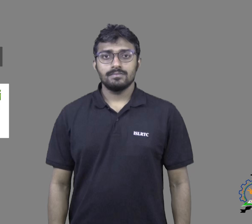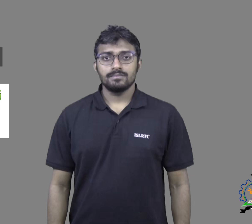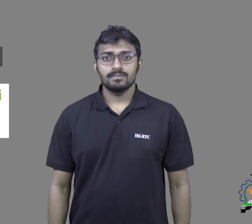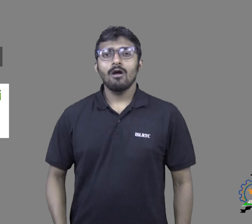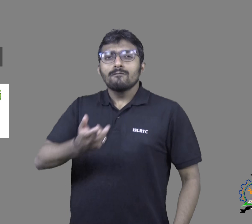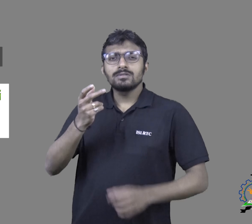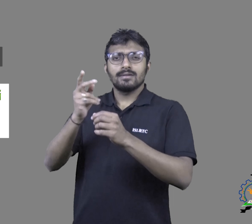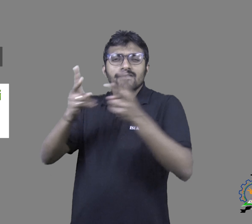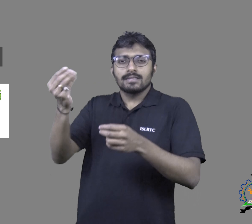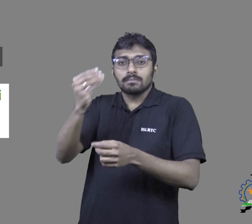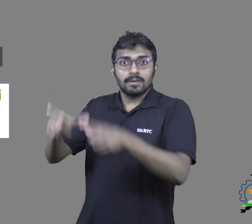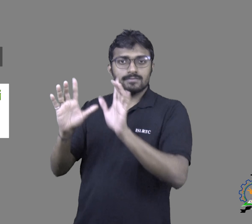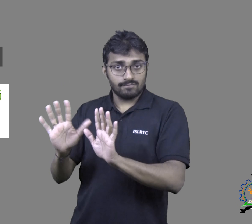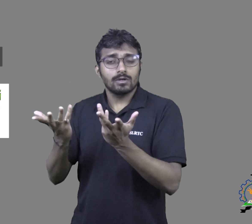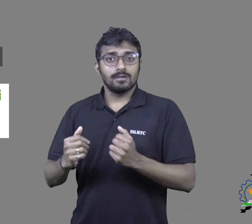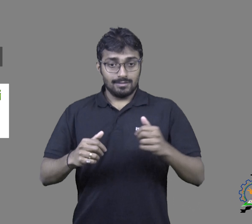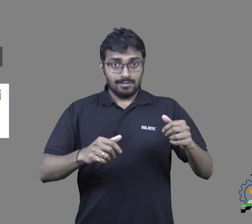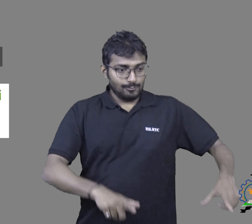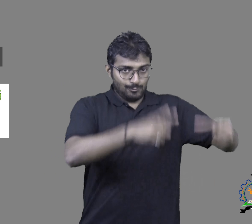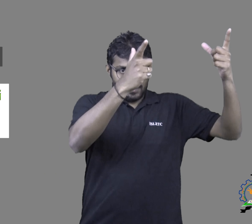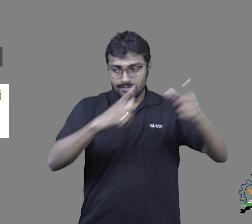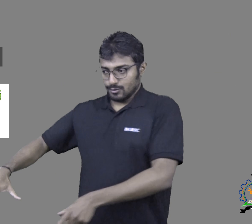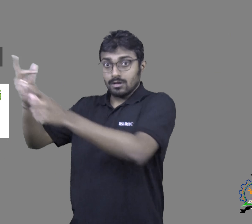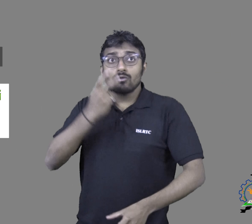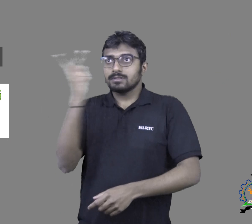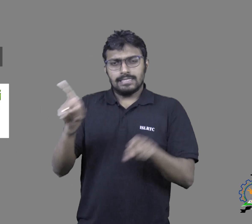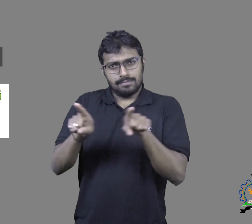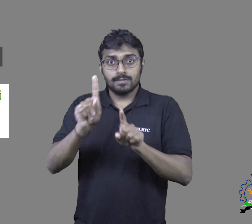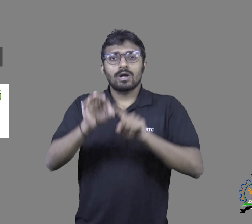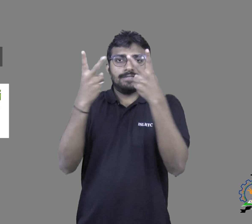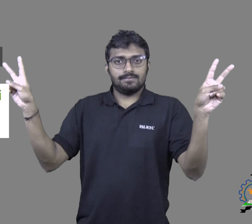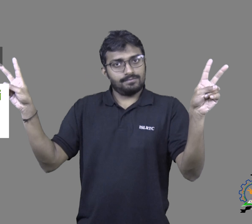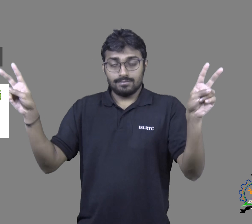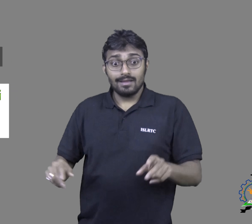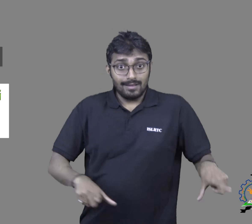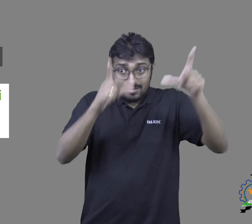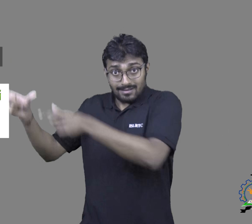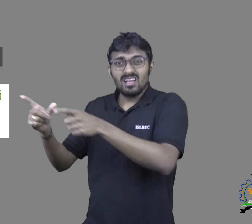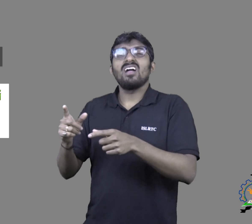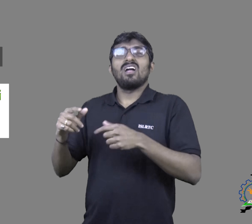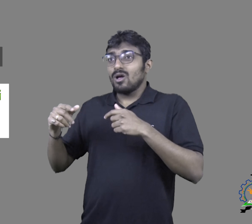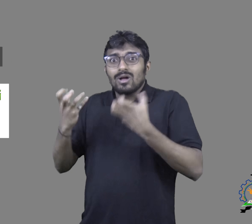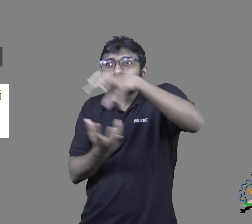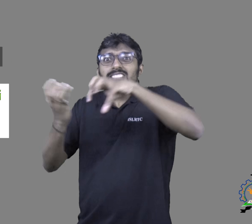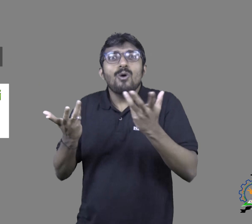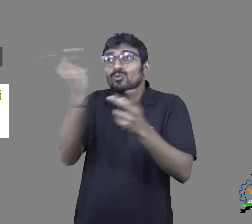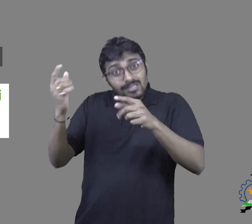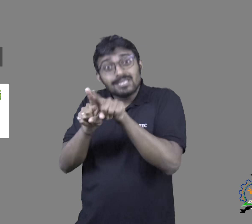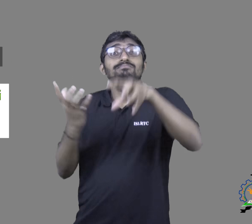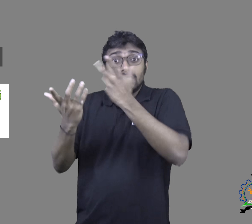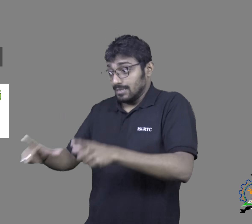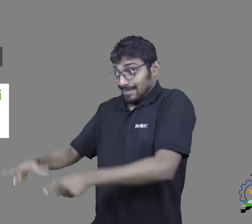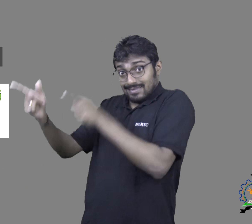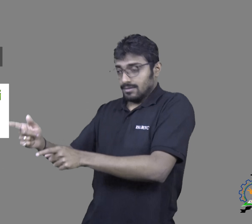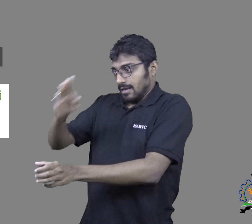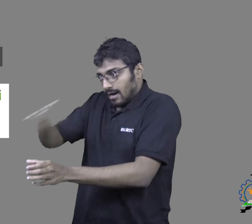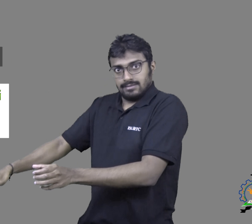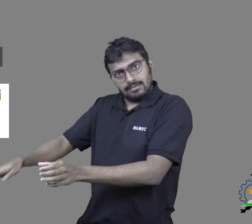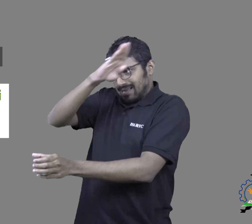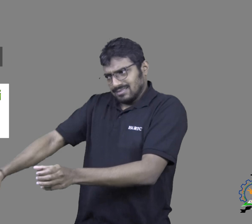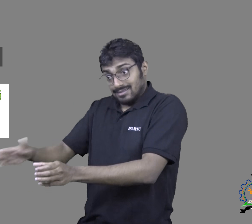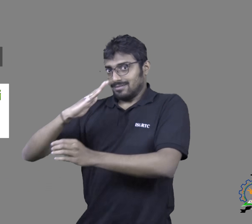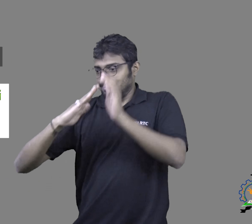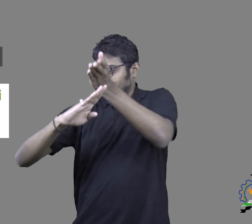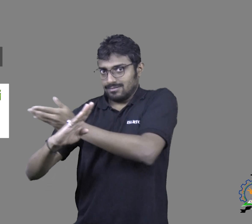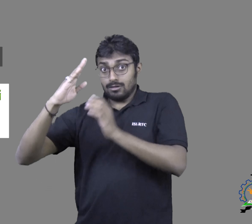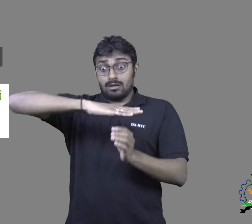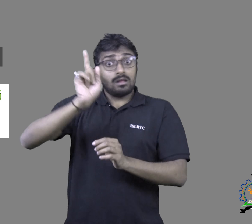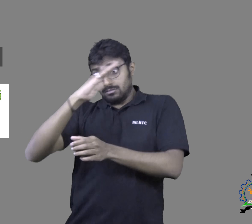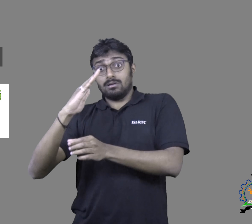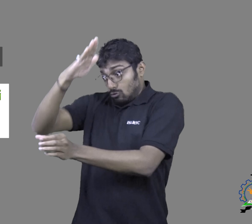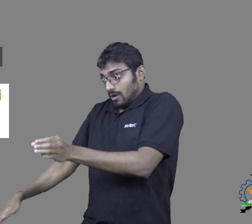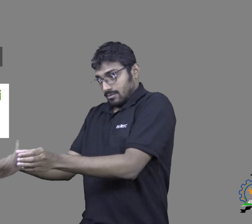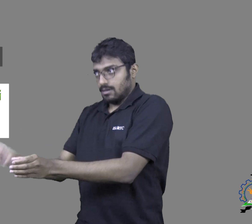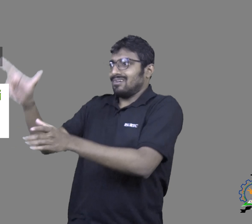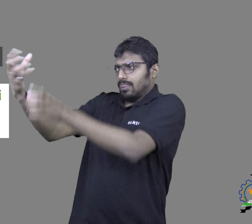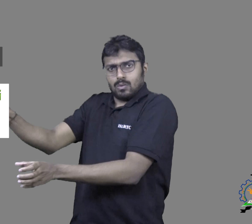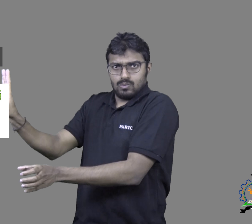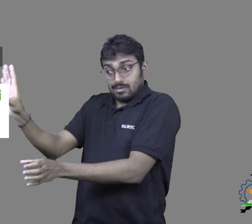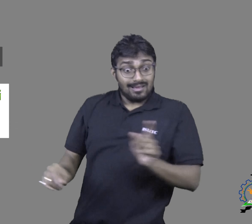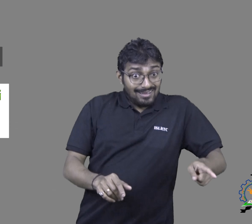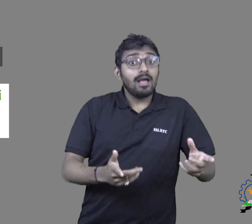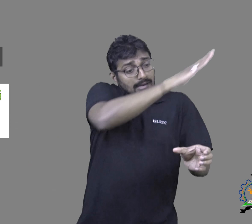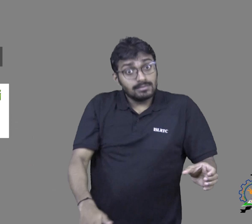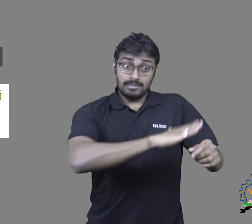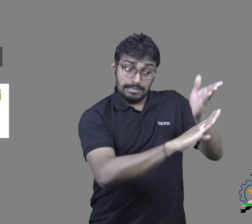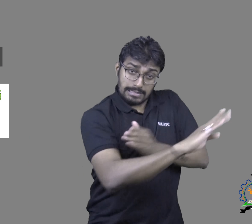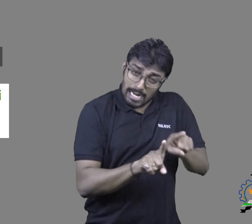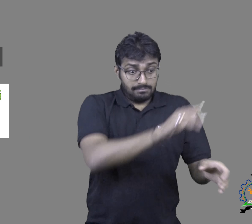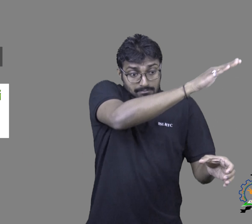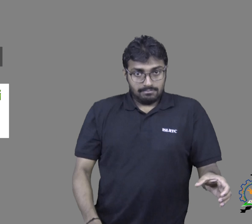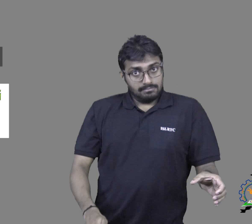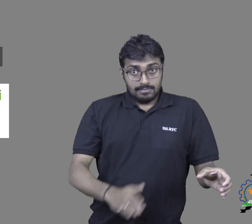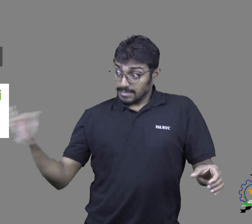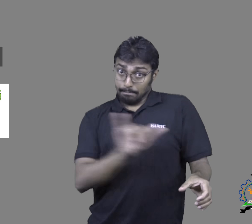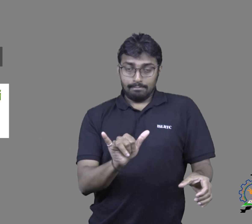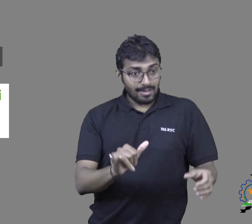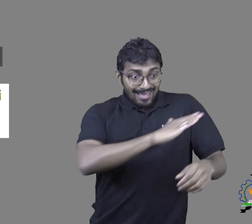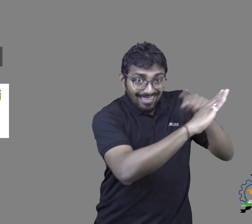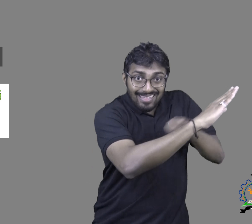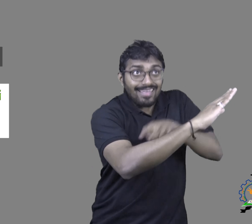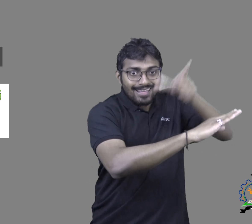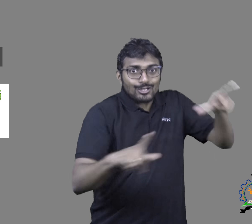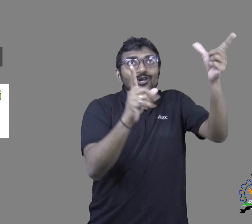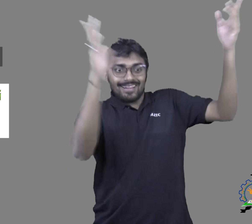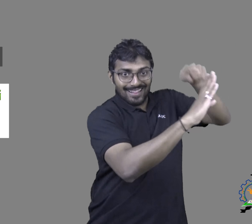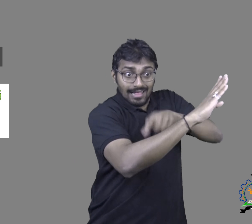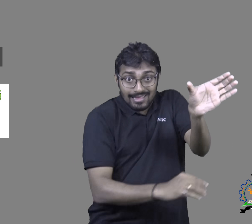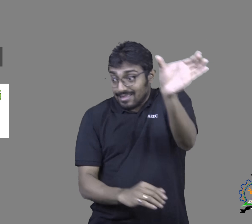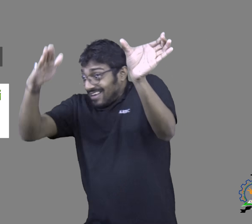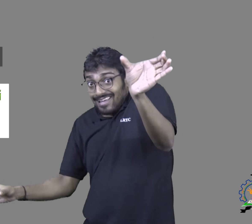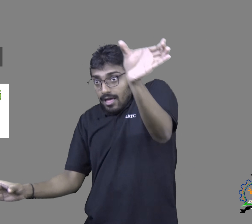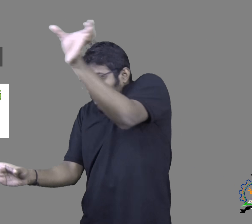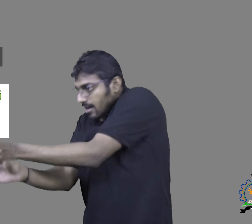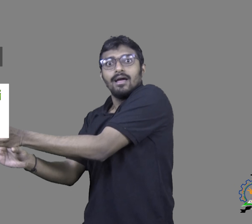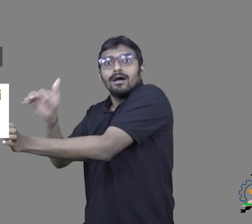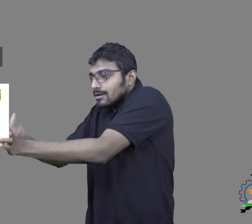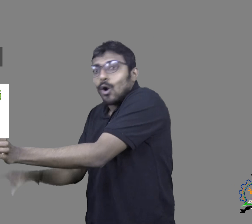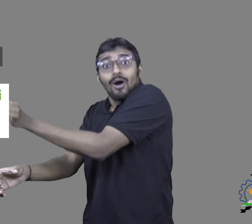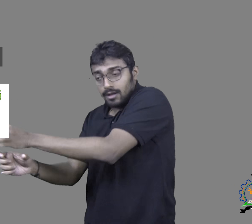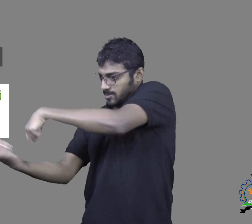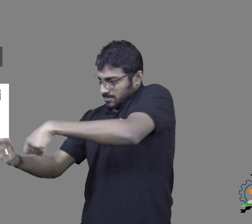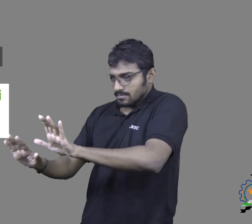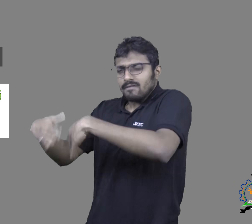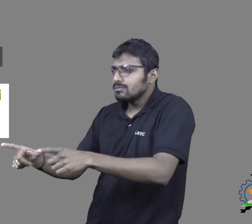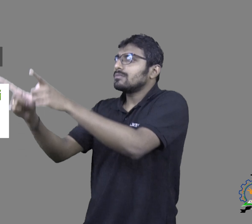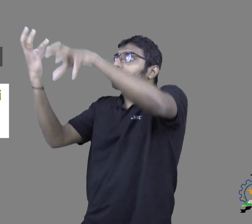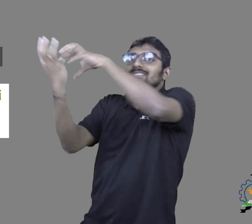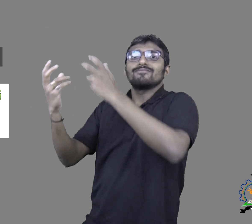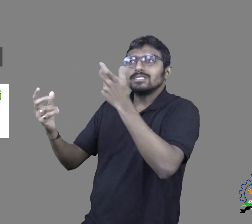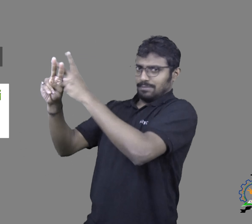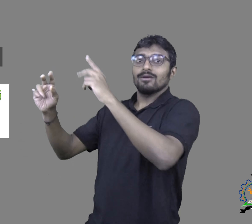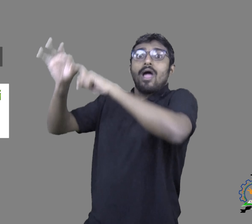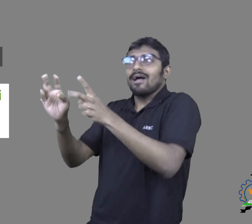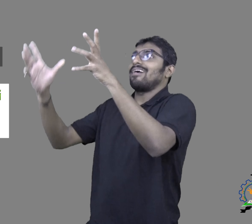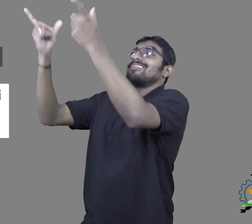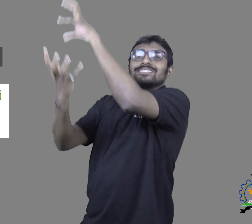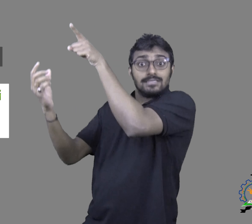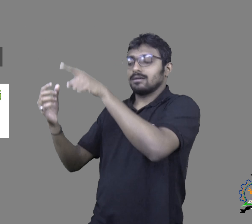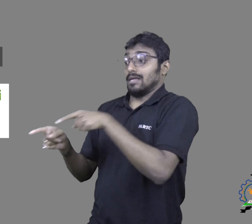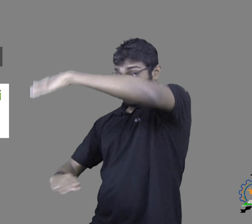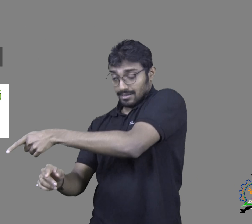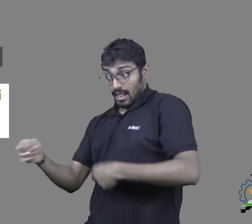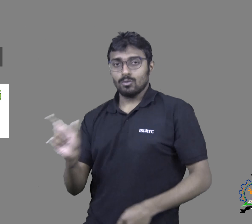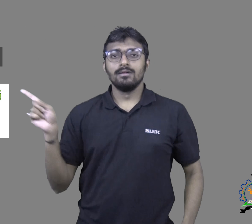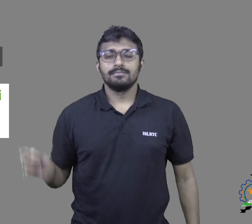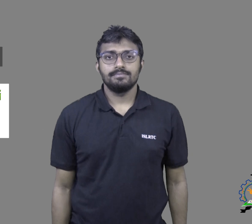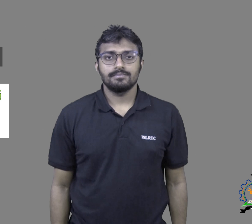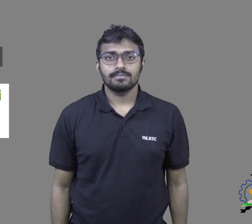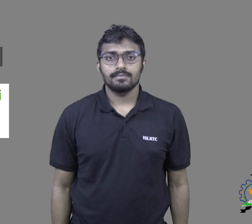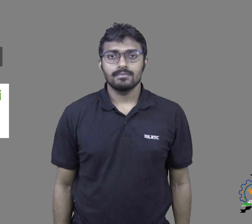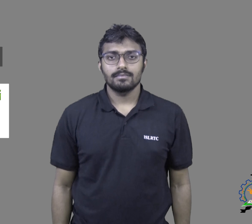Side Grafting